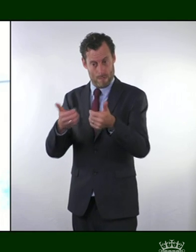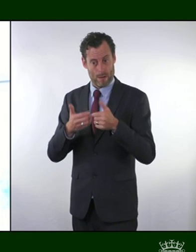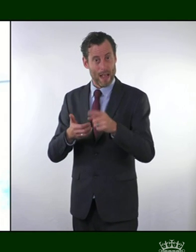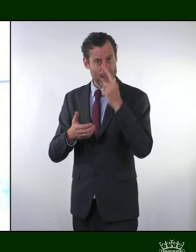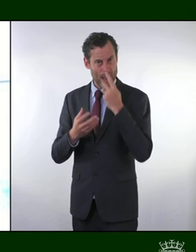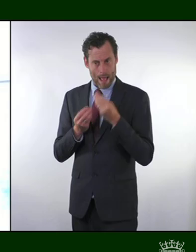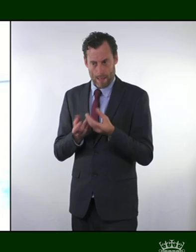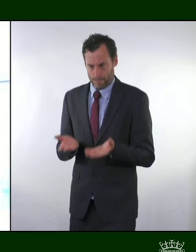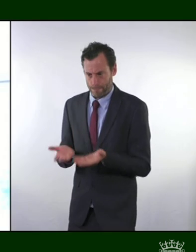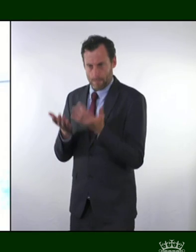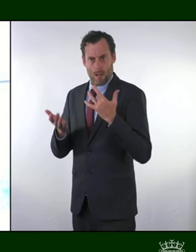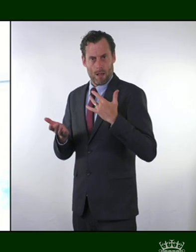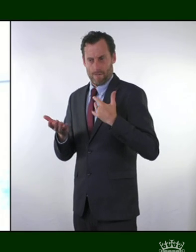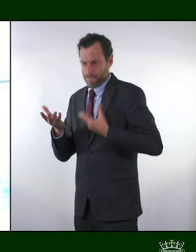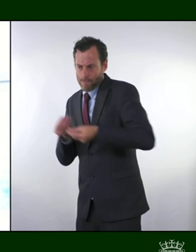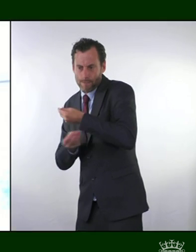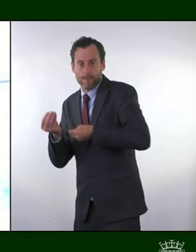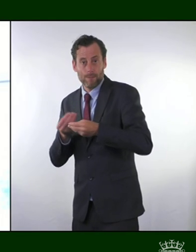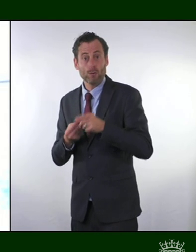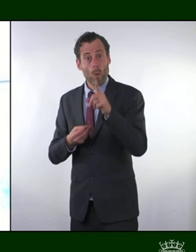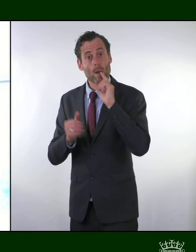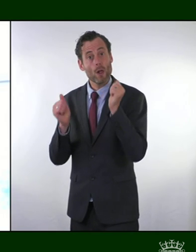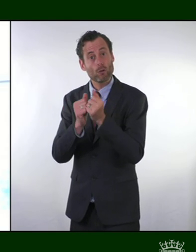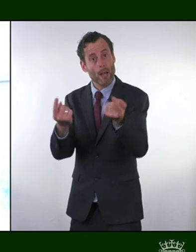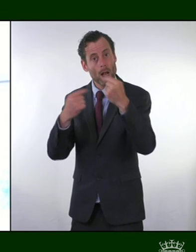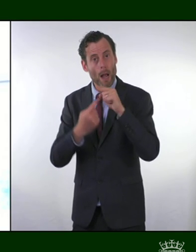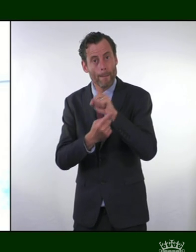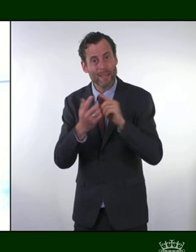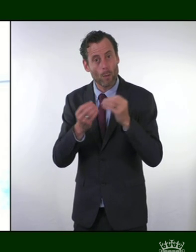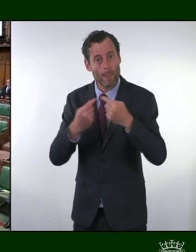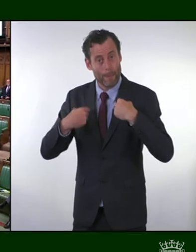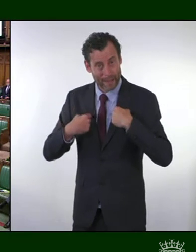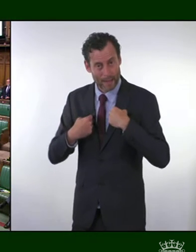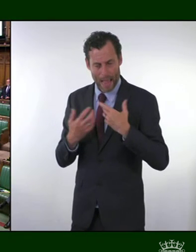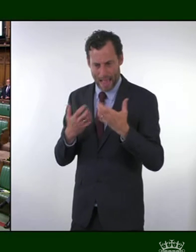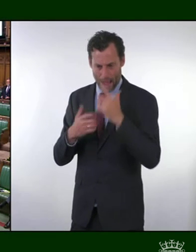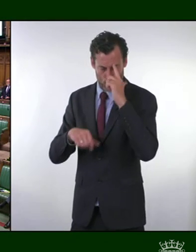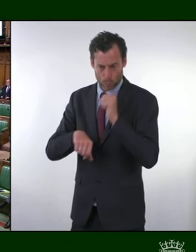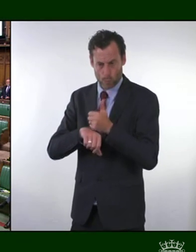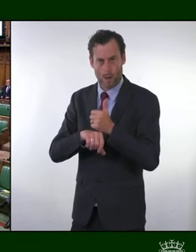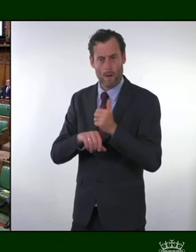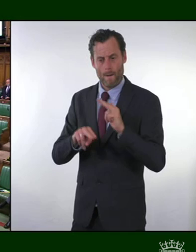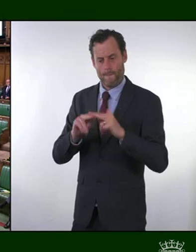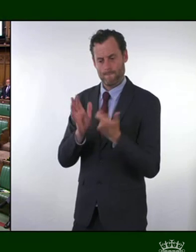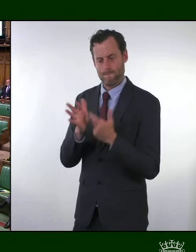Will he agree to meet me and a delegation from the city to progress this project?